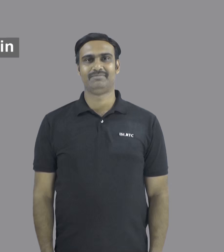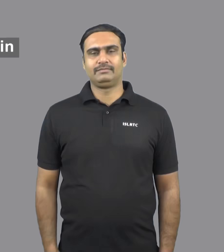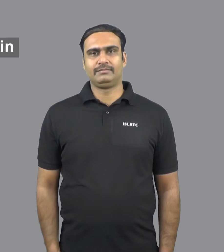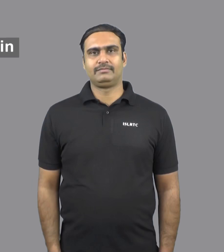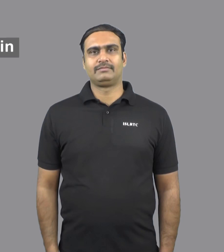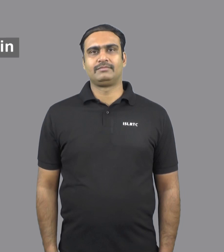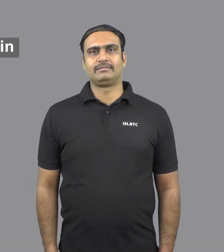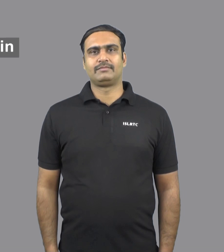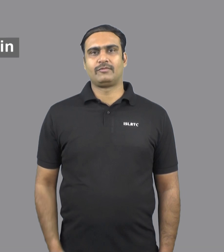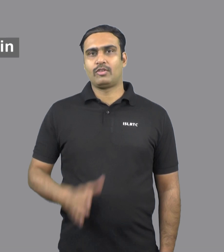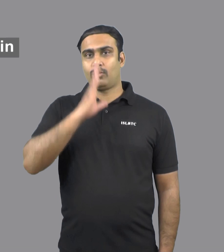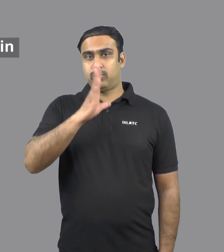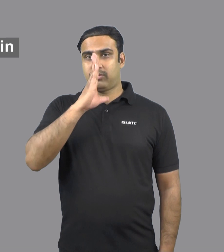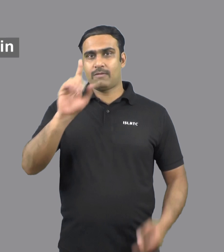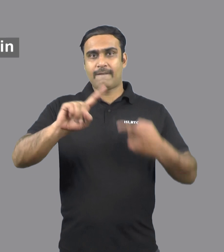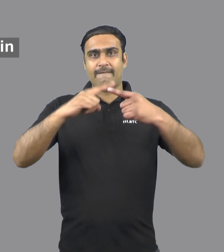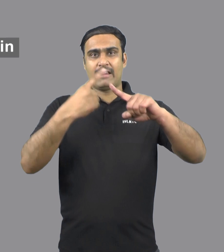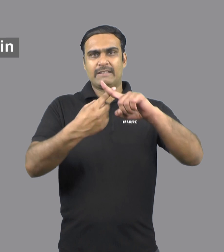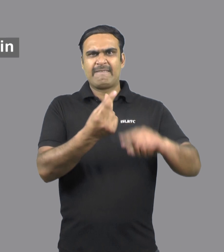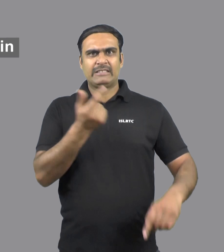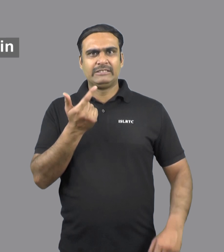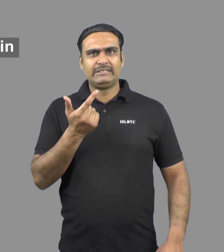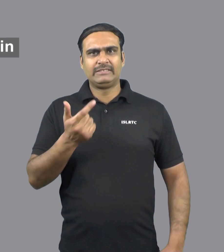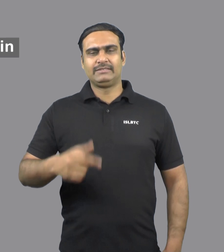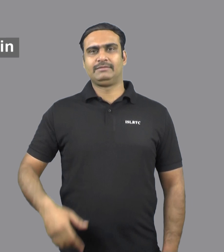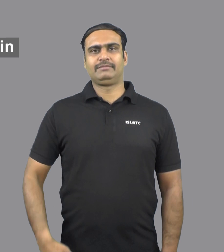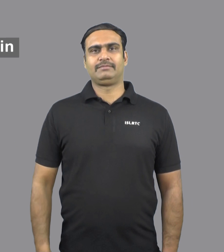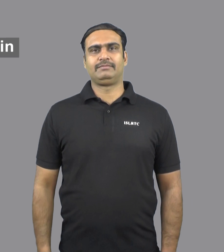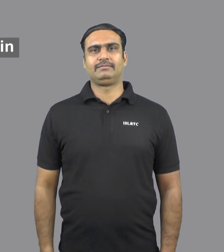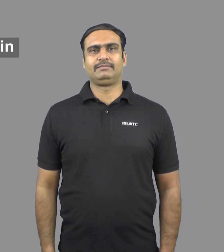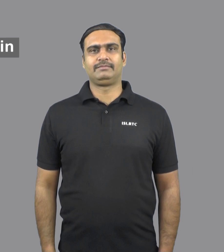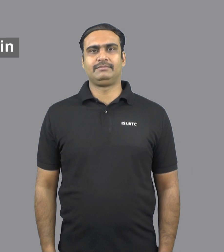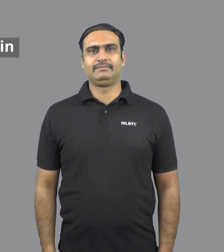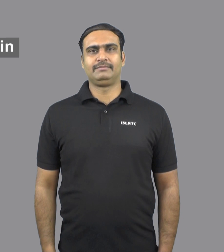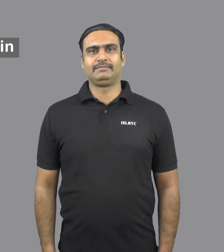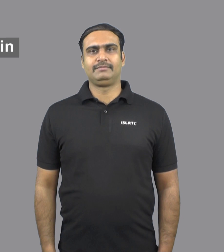Express Train